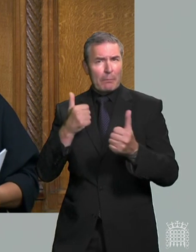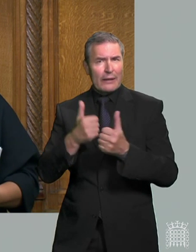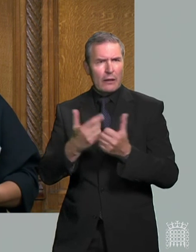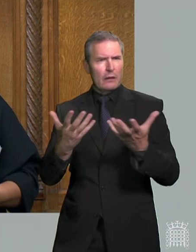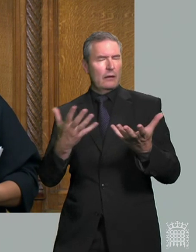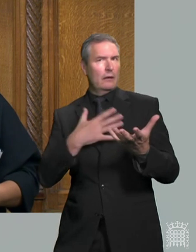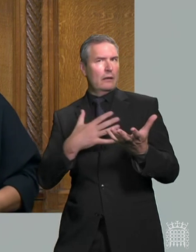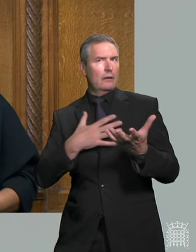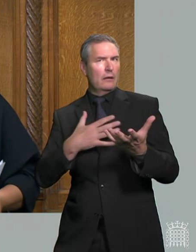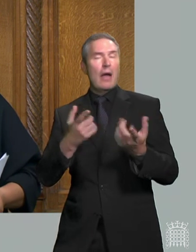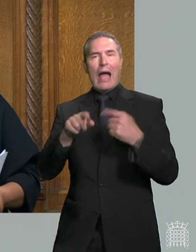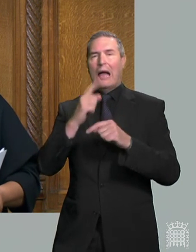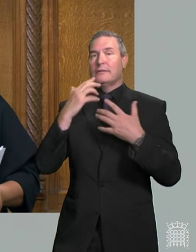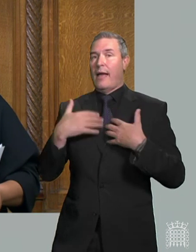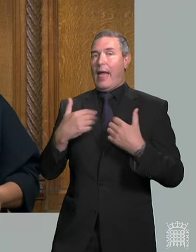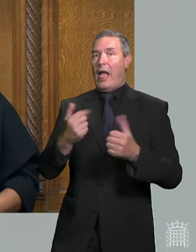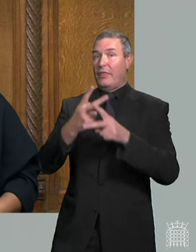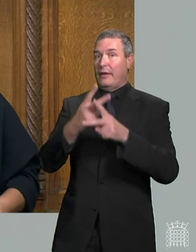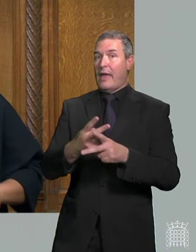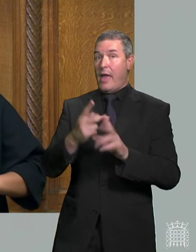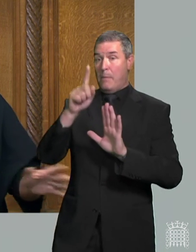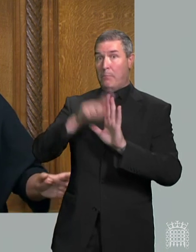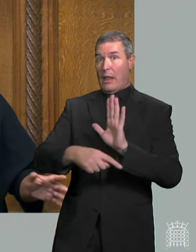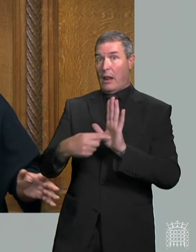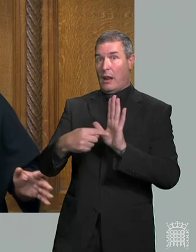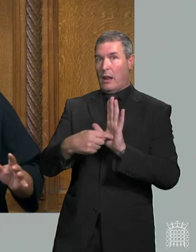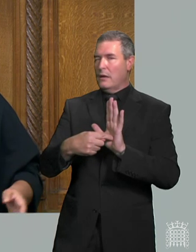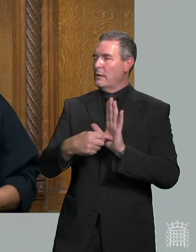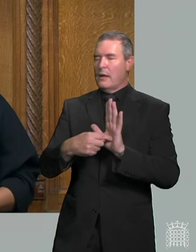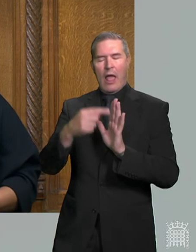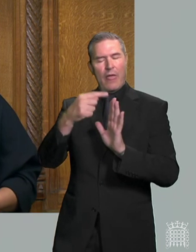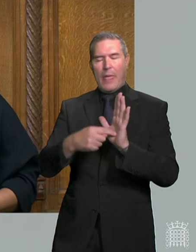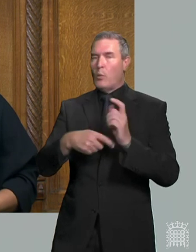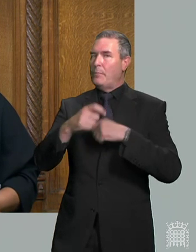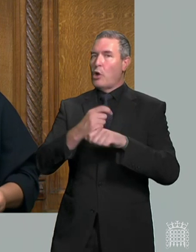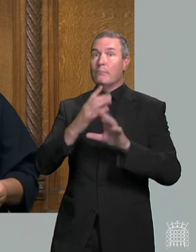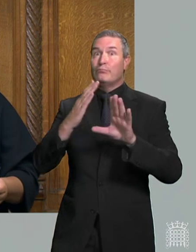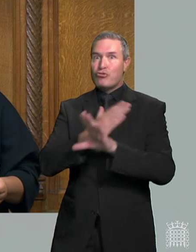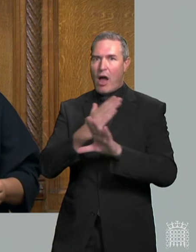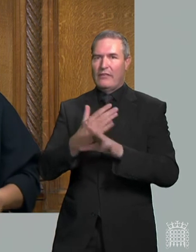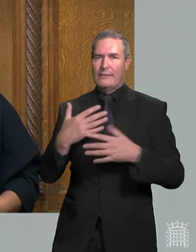There is also the Health and Care Bill, which will only open the doors wider for privatisation.